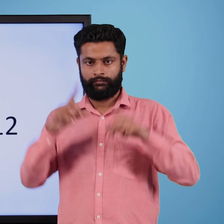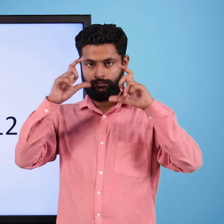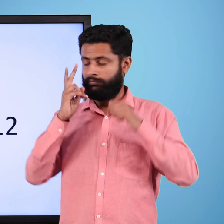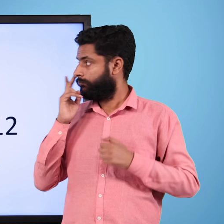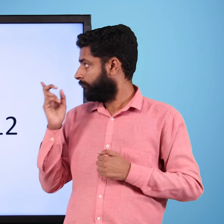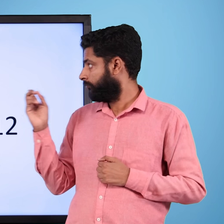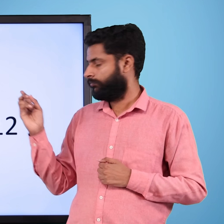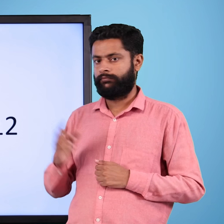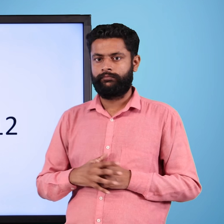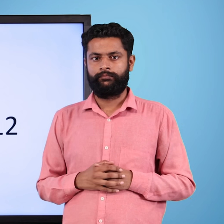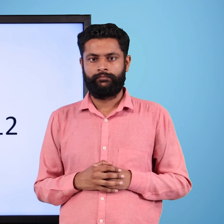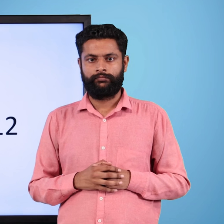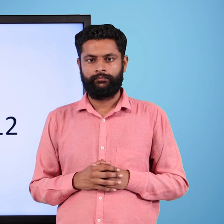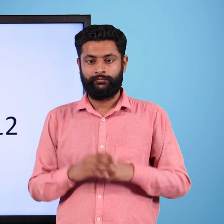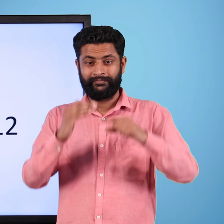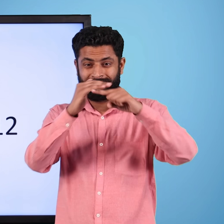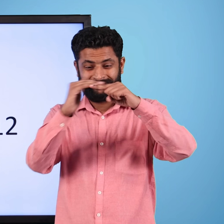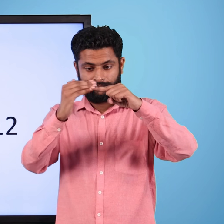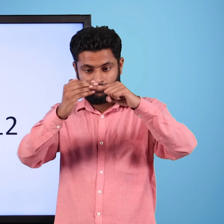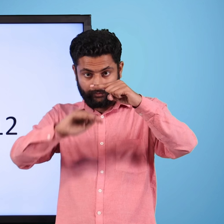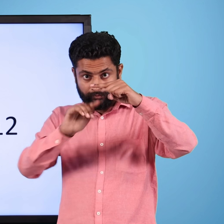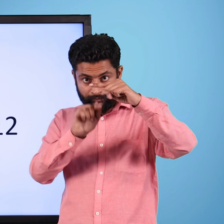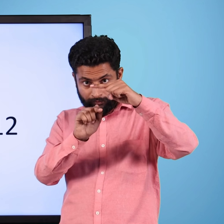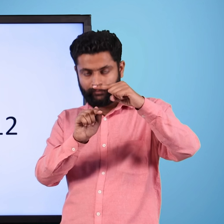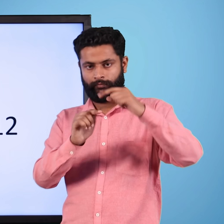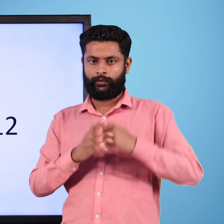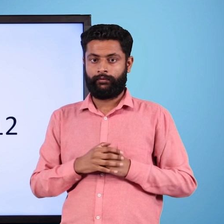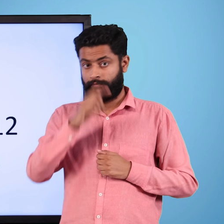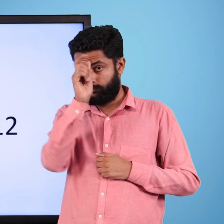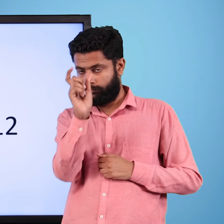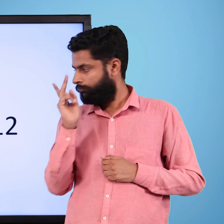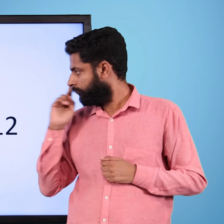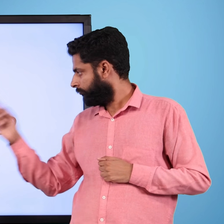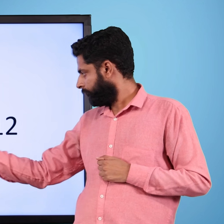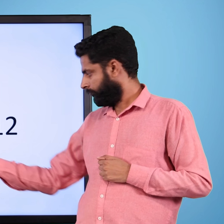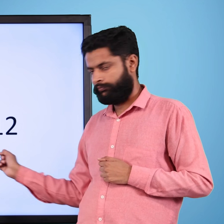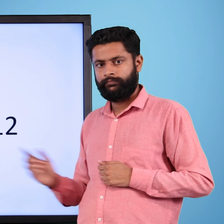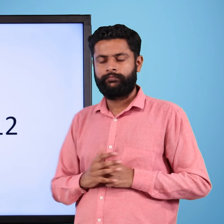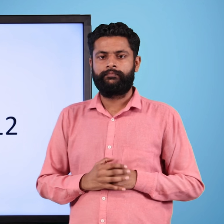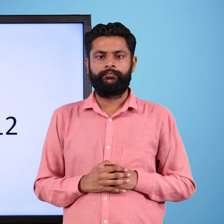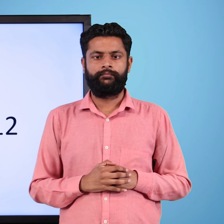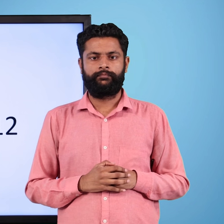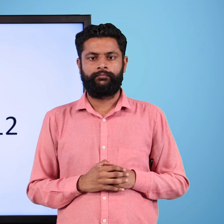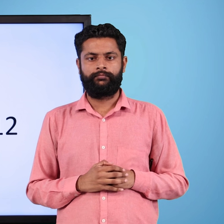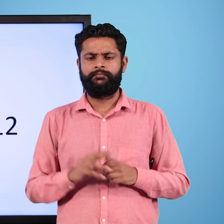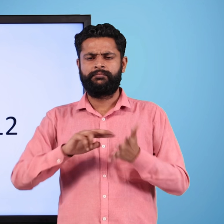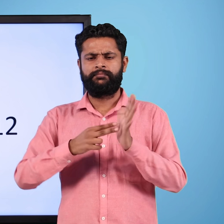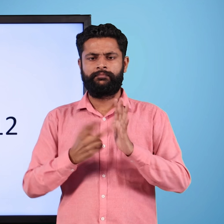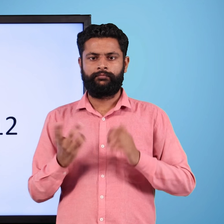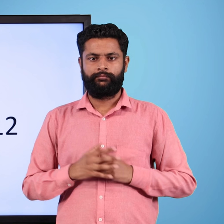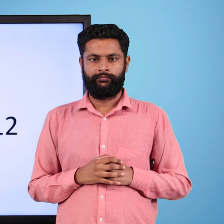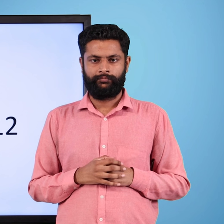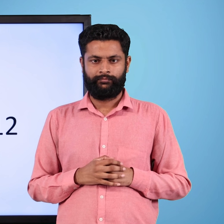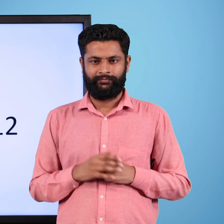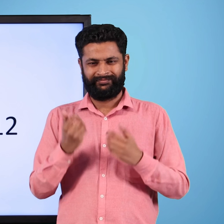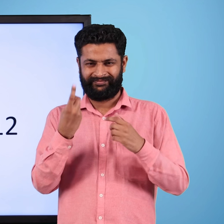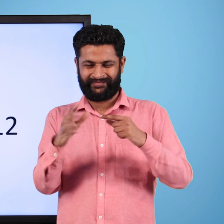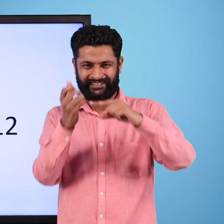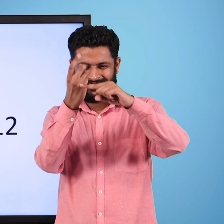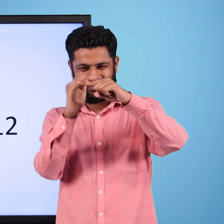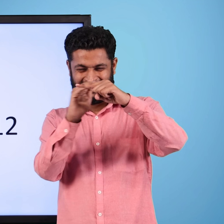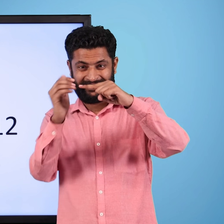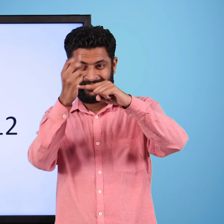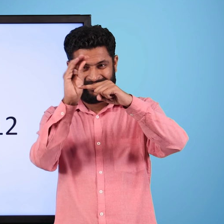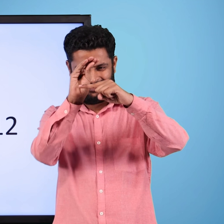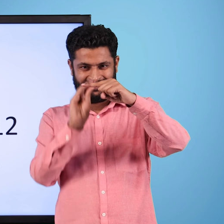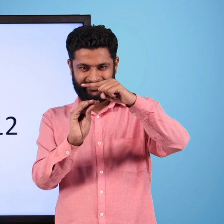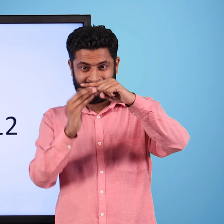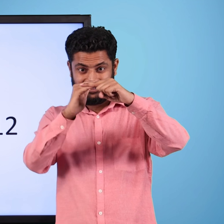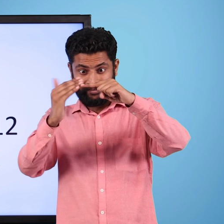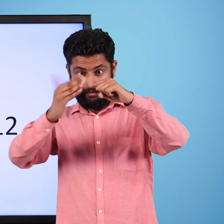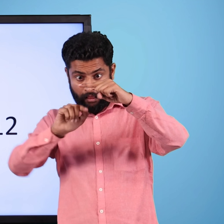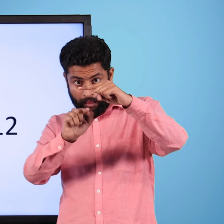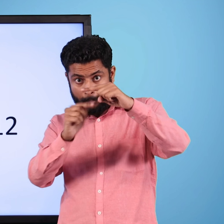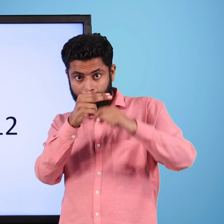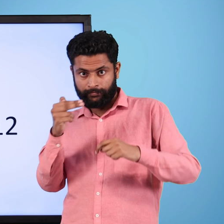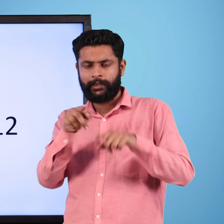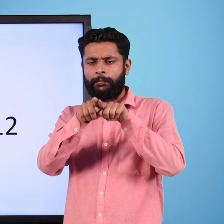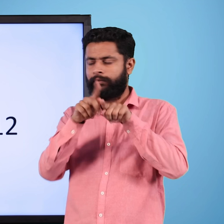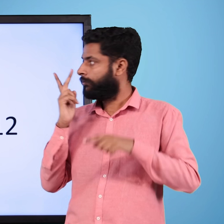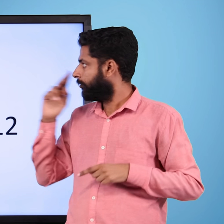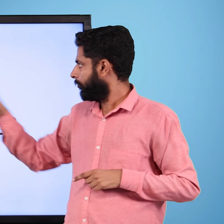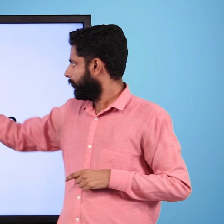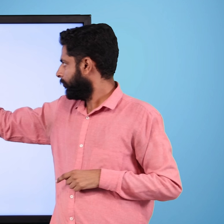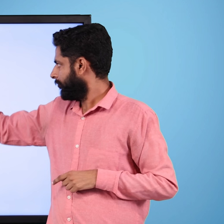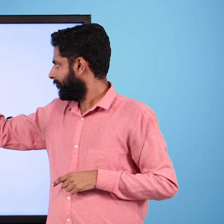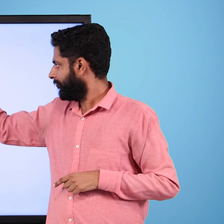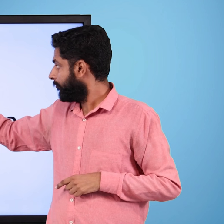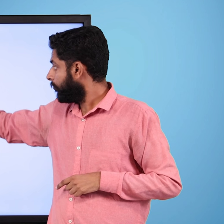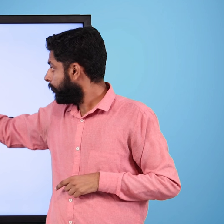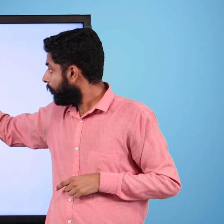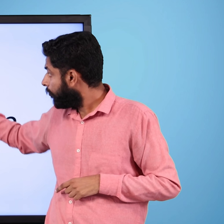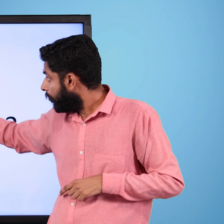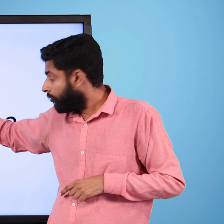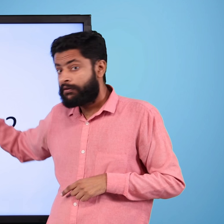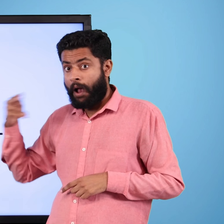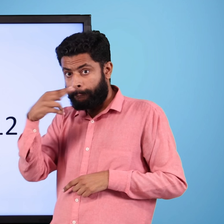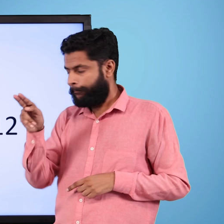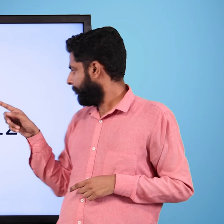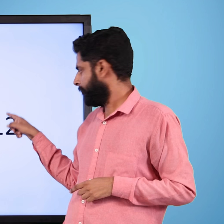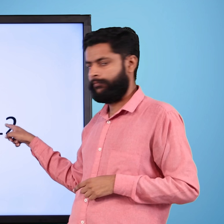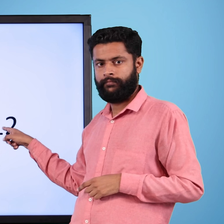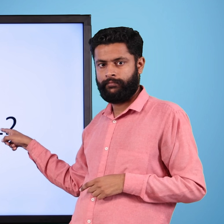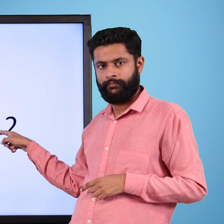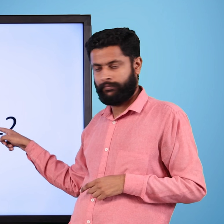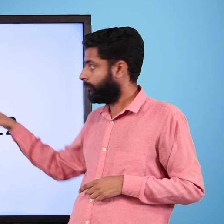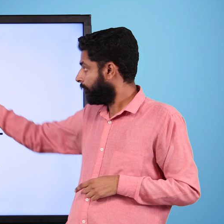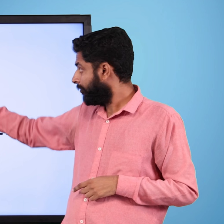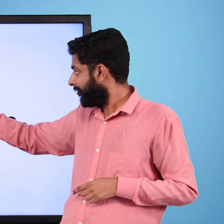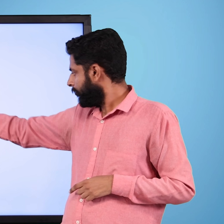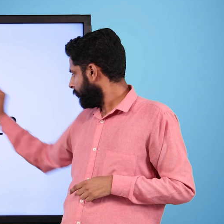denominator This sign means denominator. In a fraction, the lower number (below the fraction line) is called a denominator.